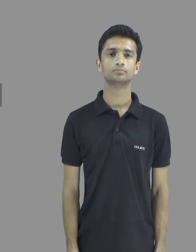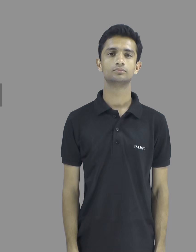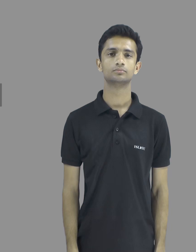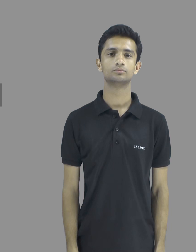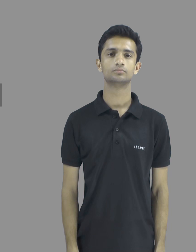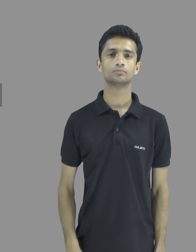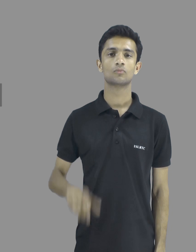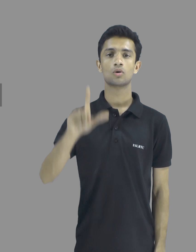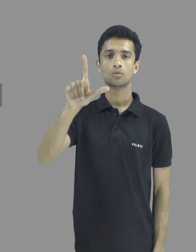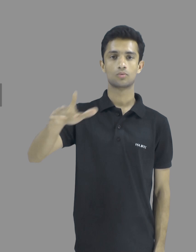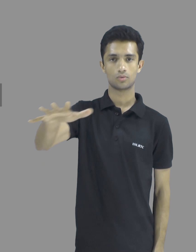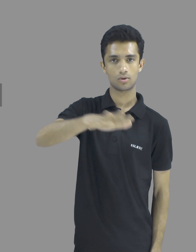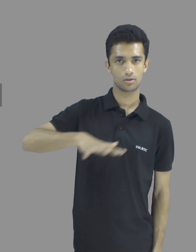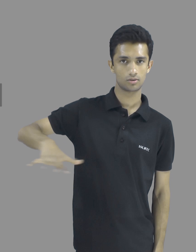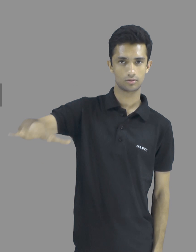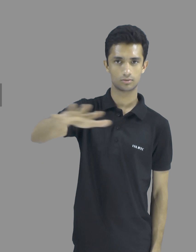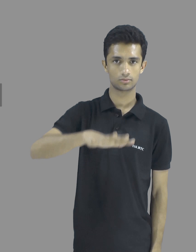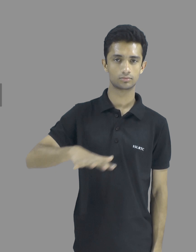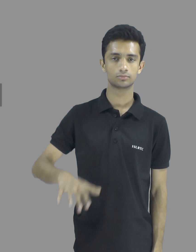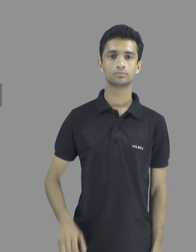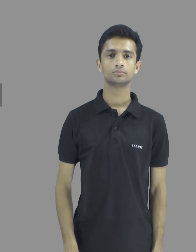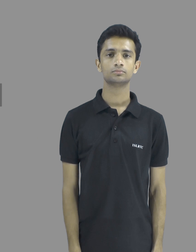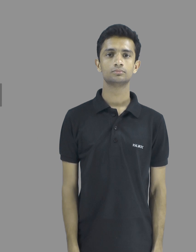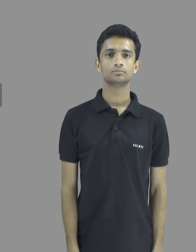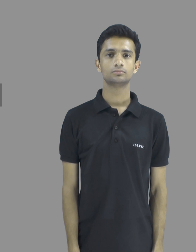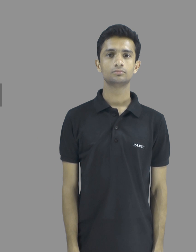Local